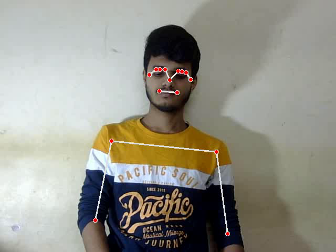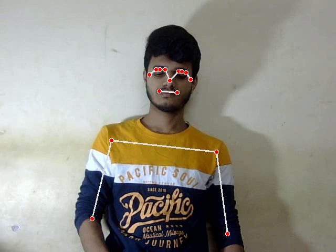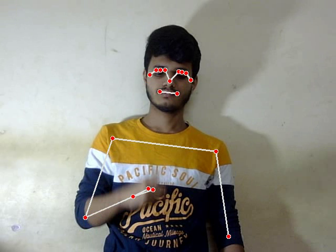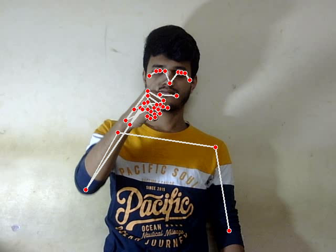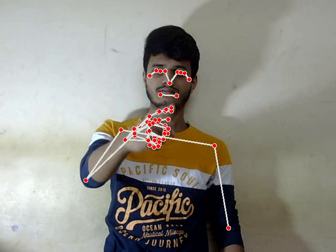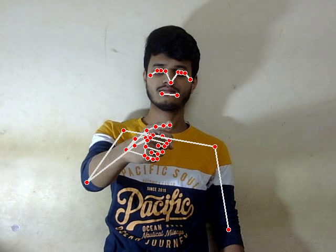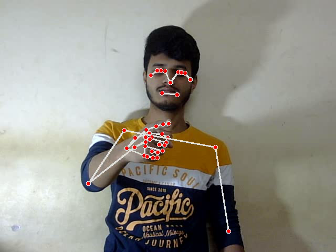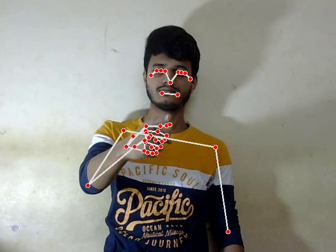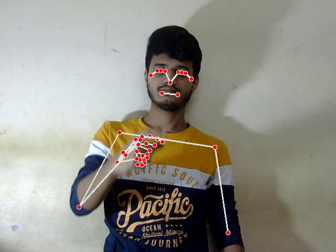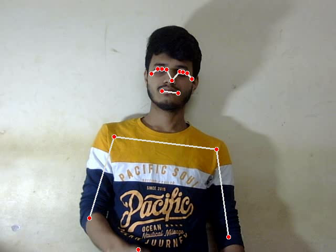you